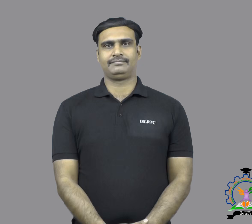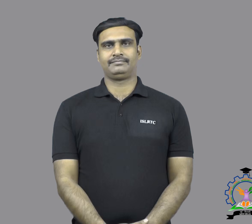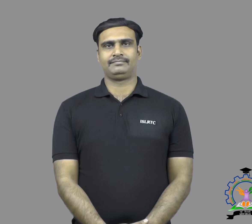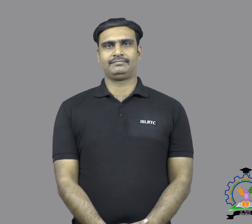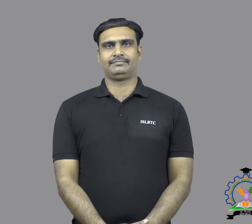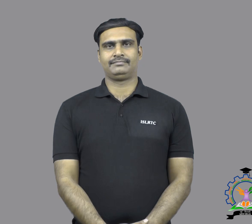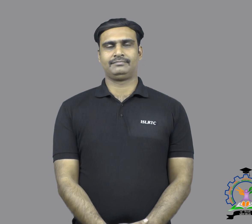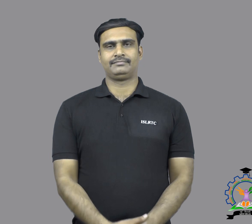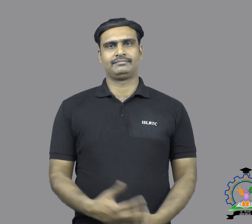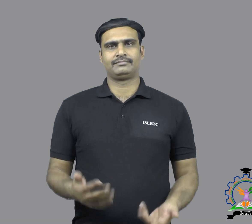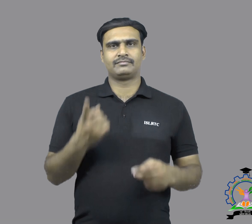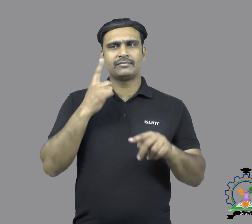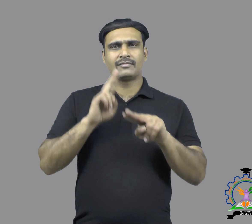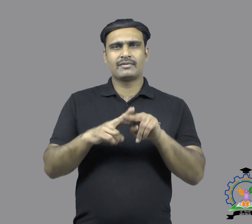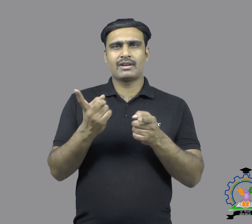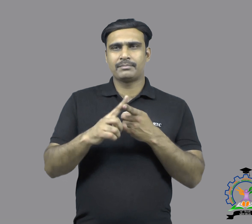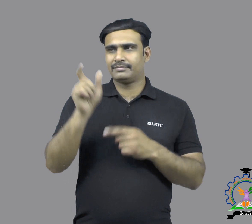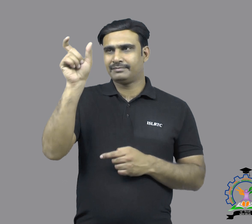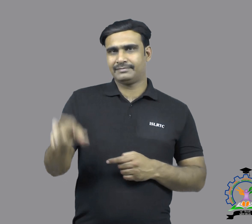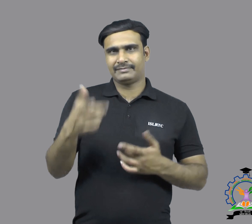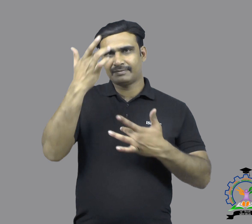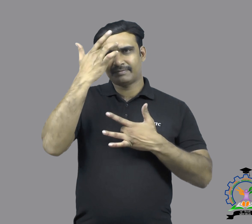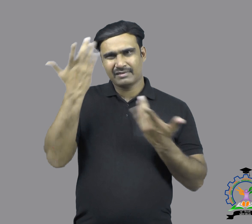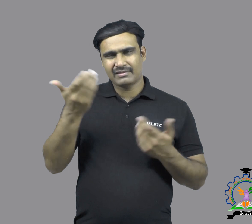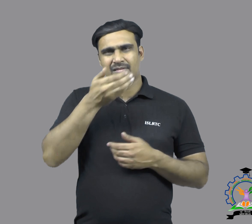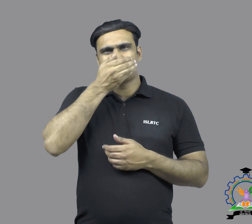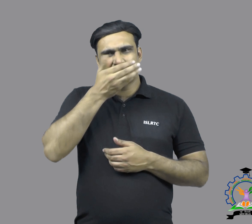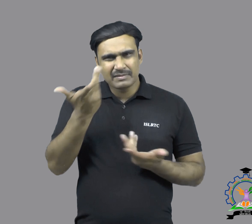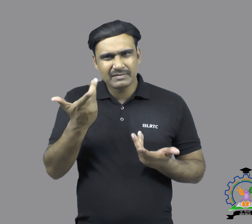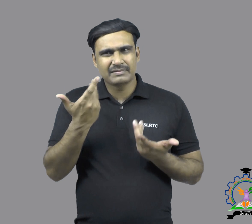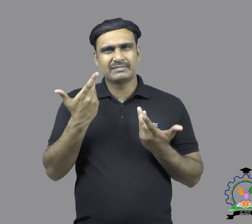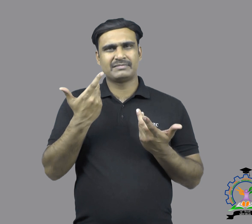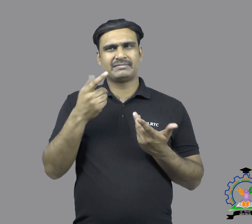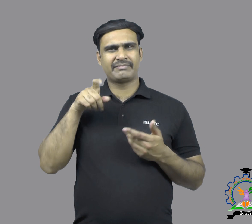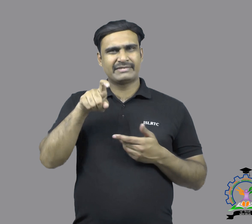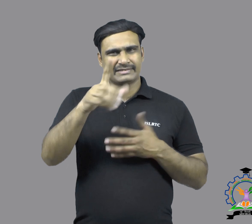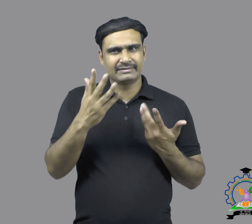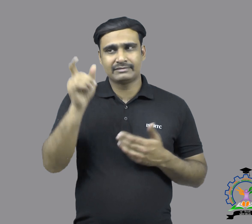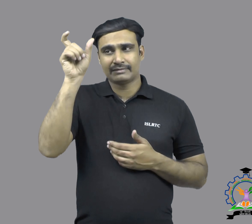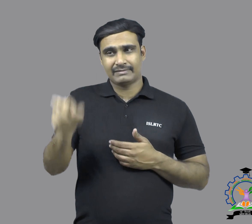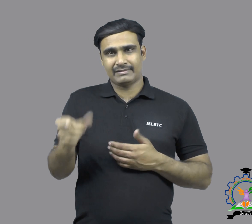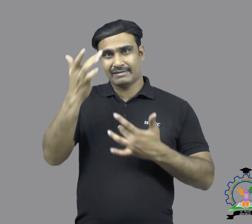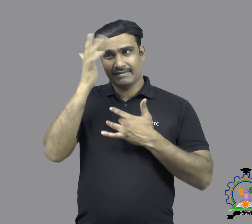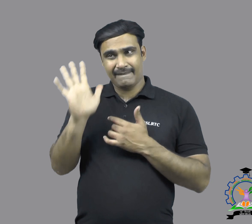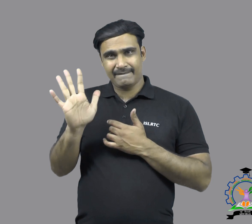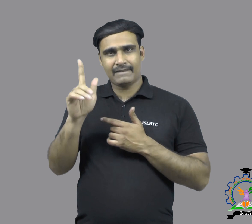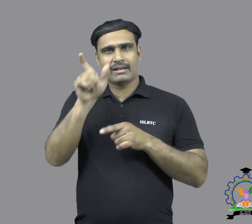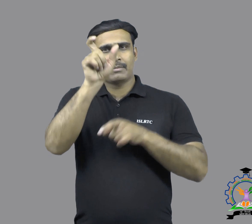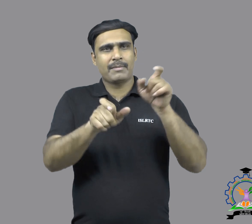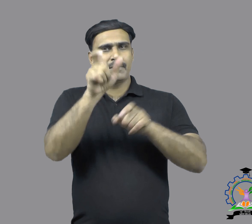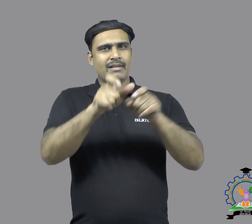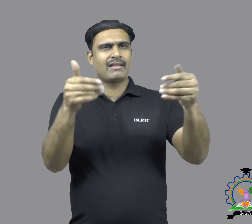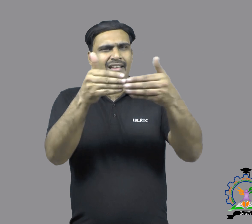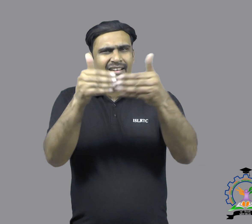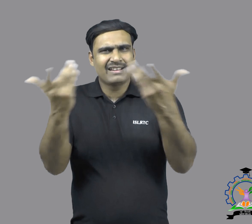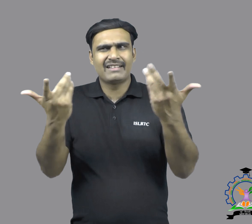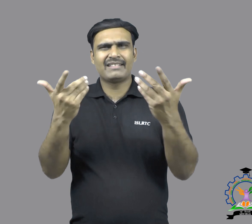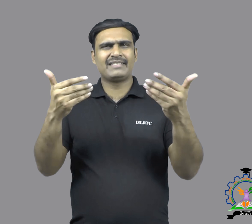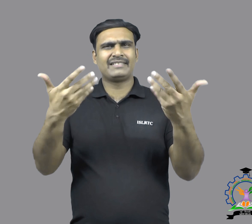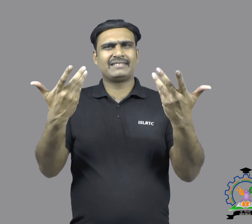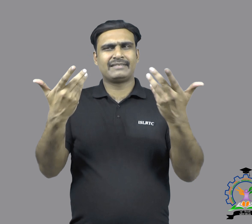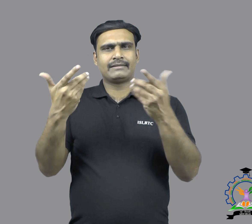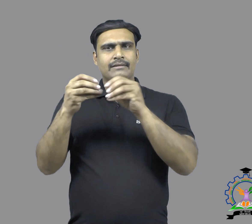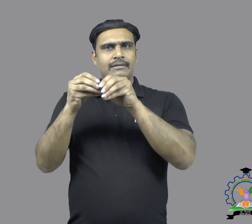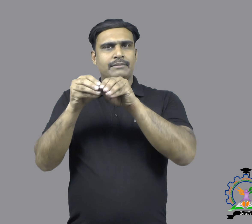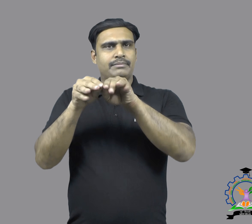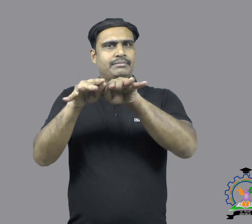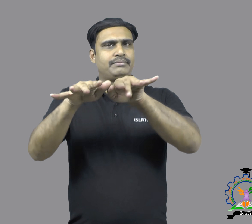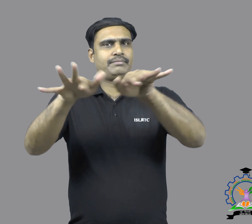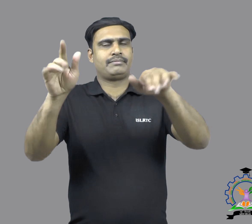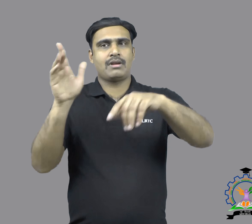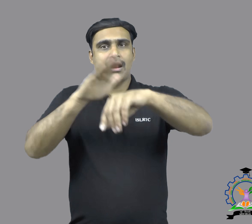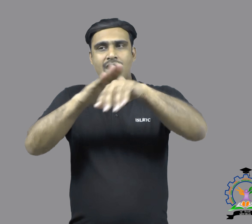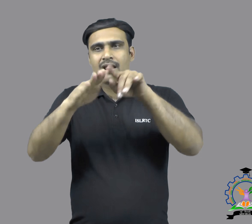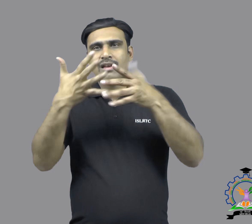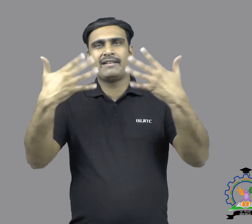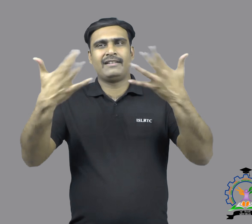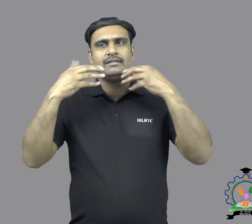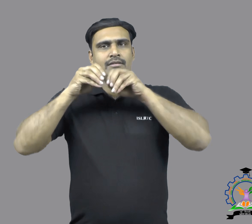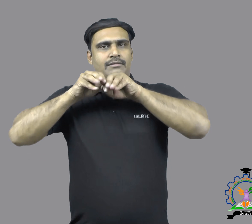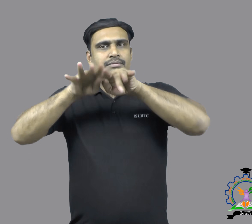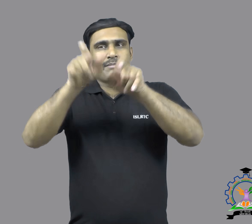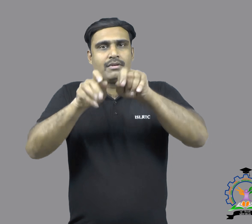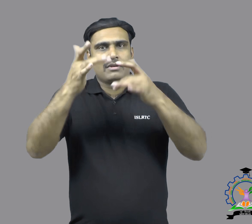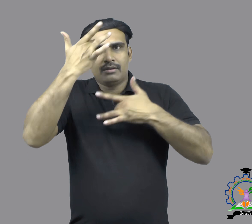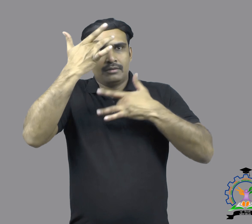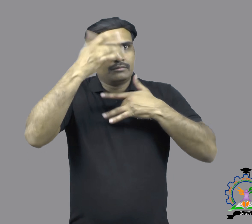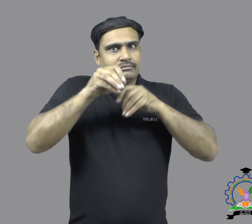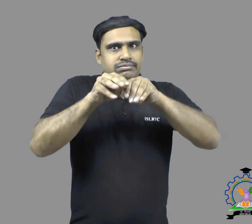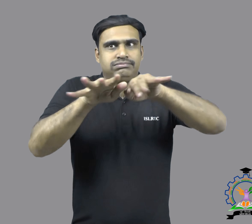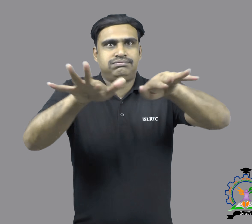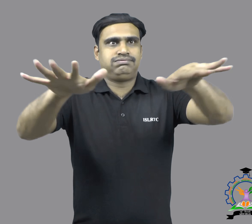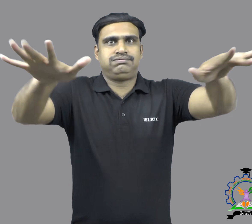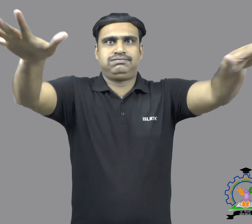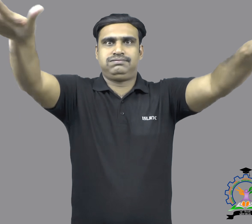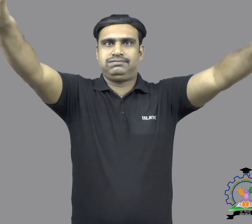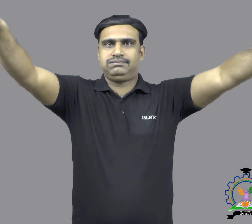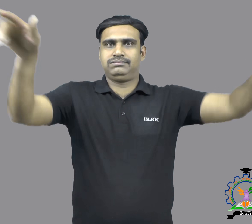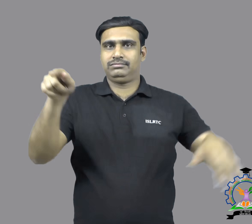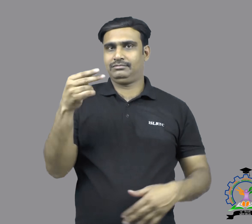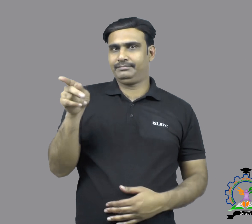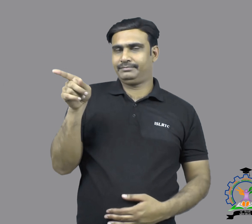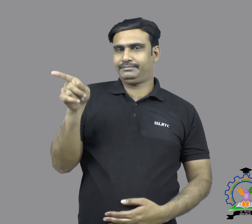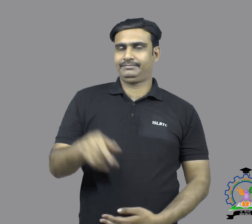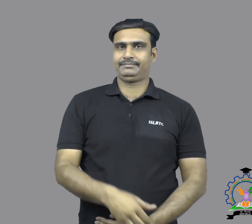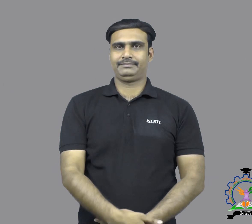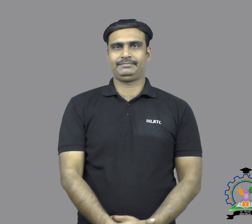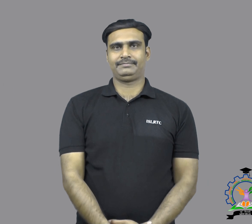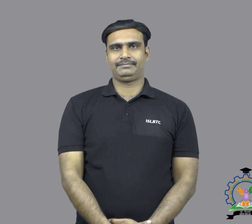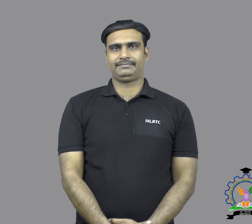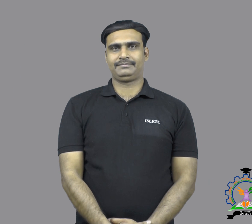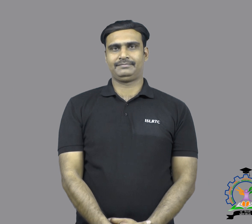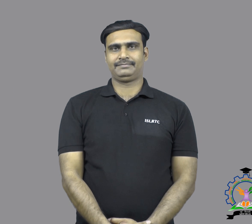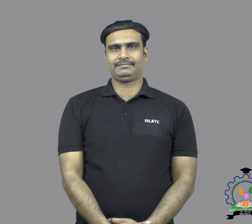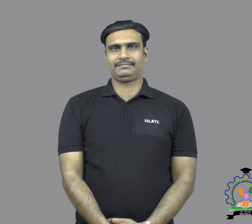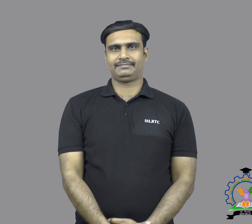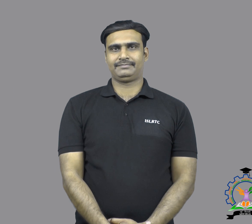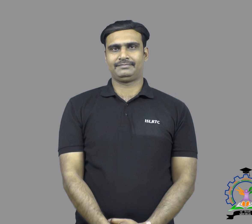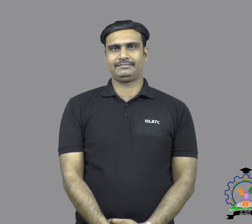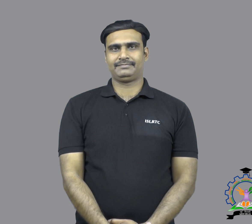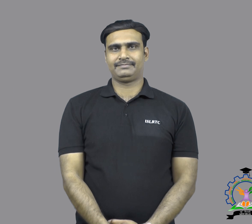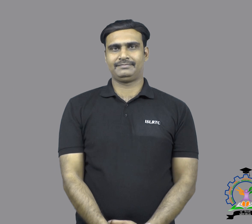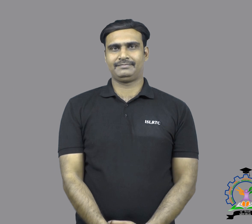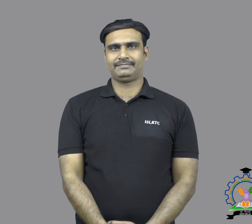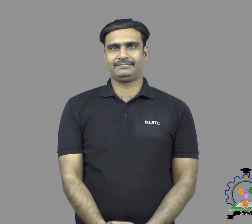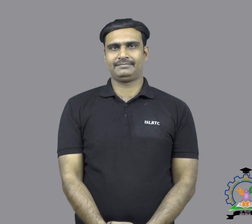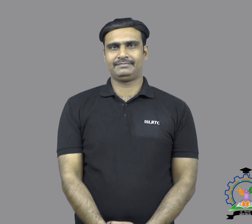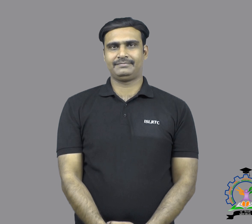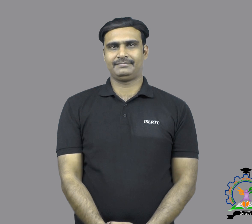Epidemic